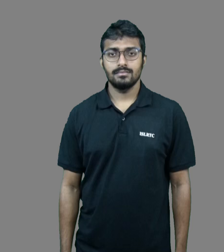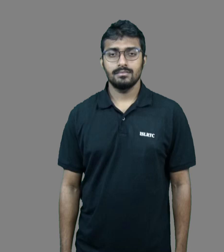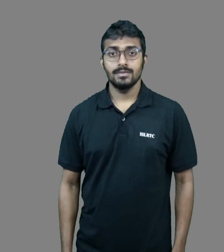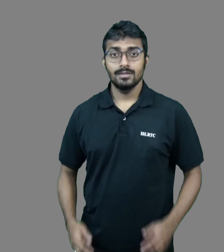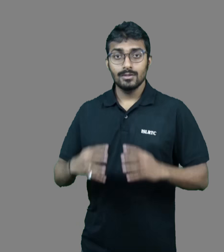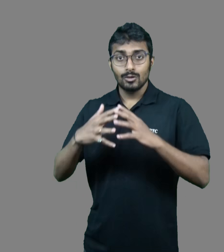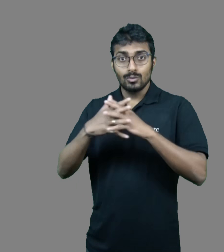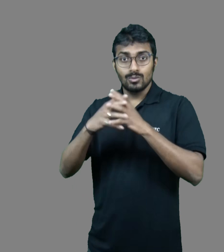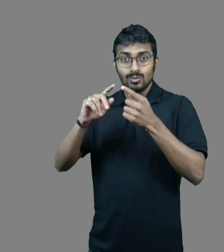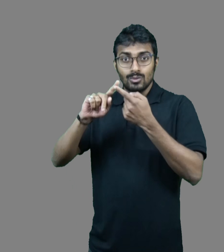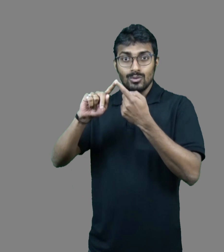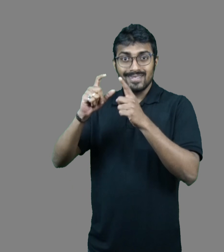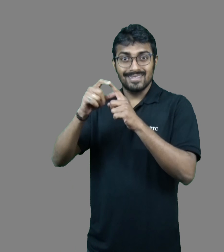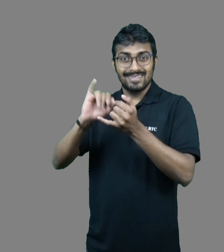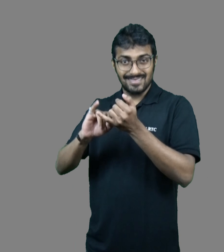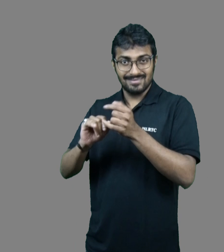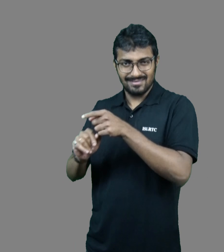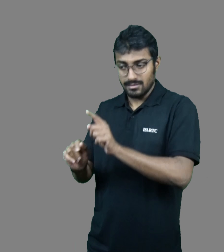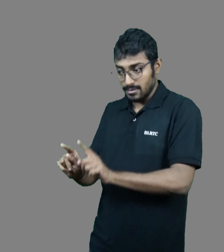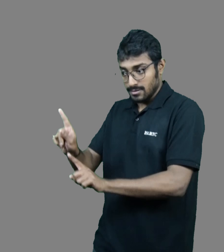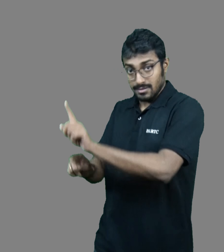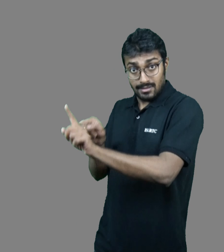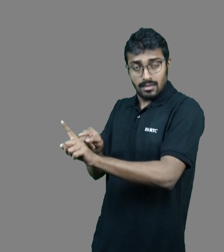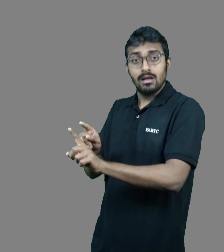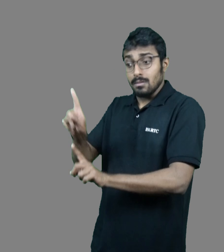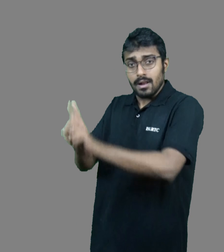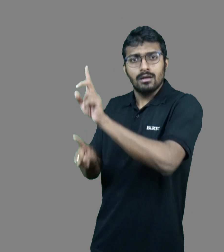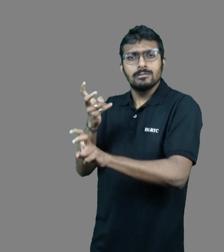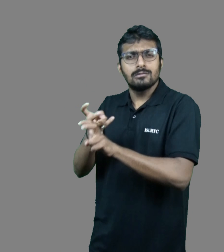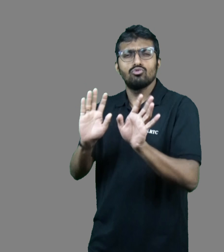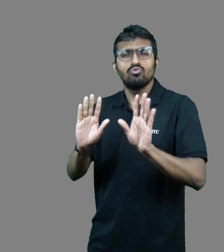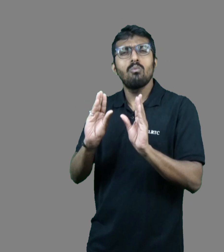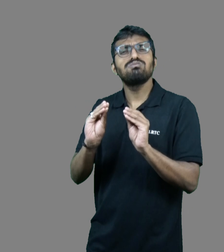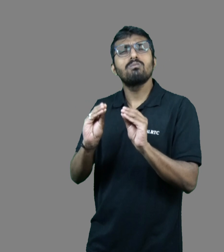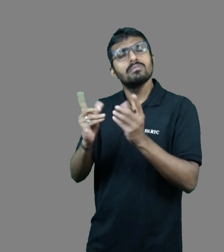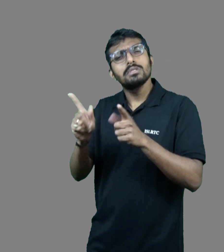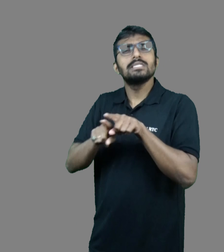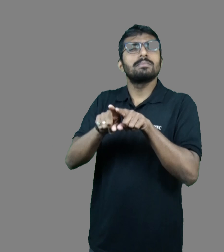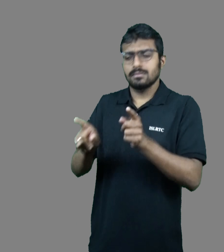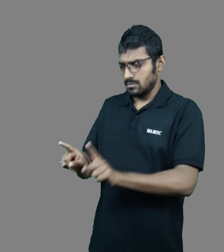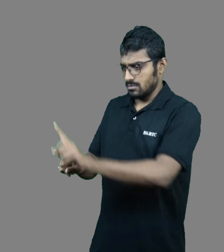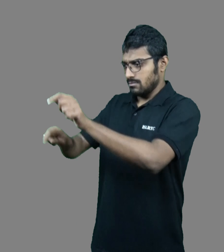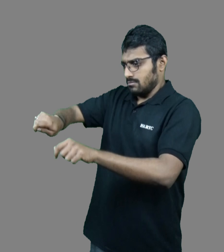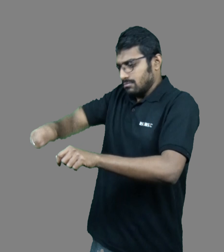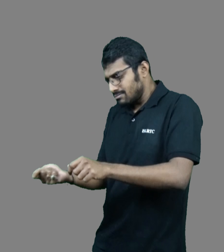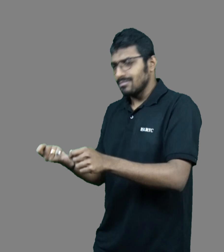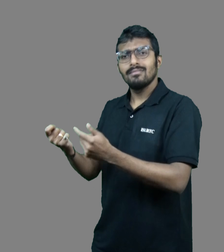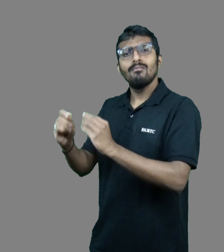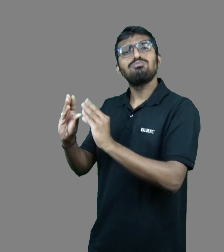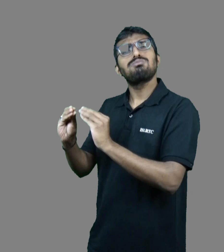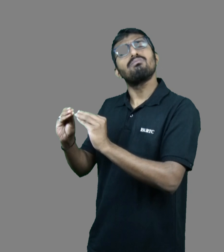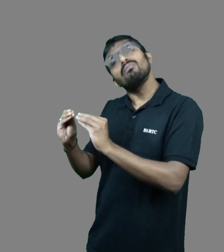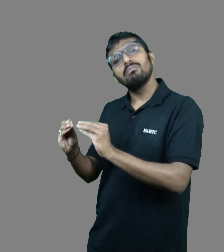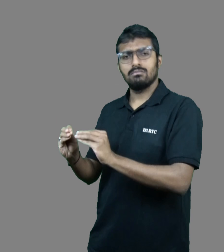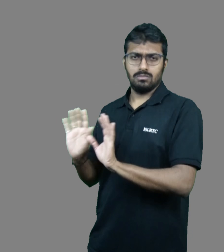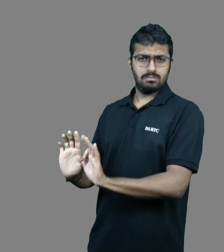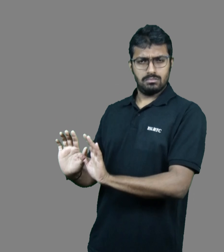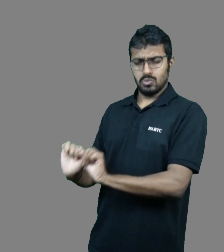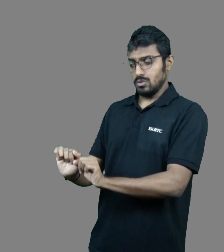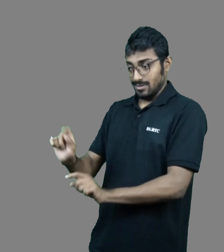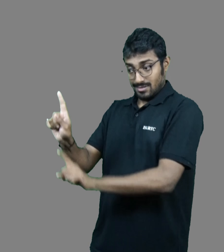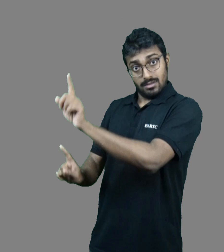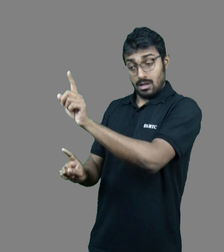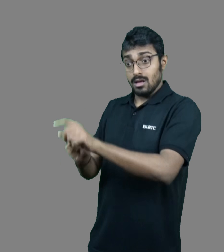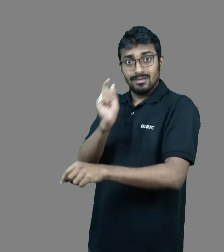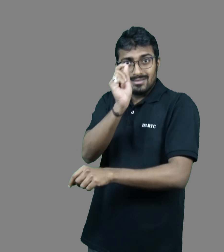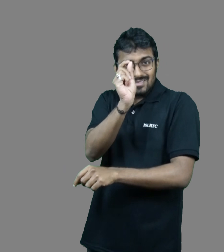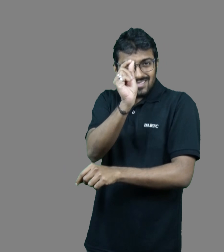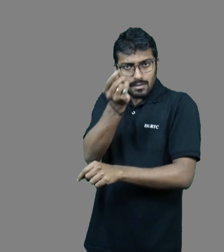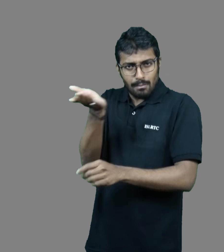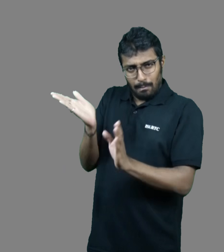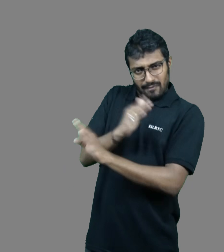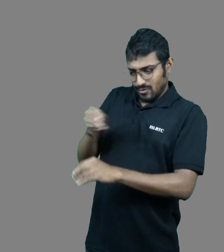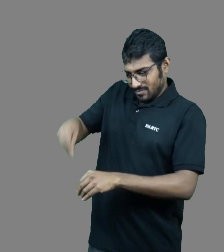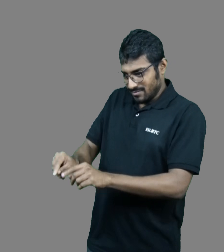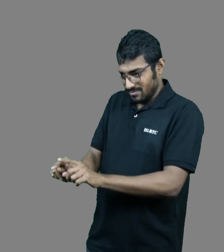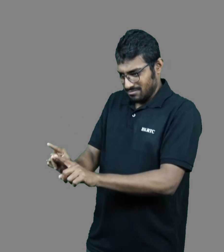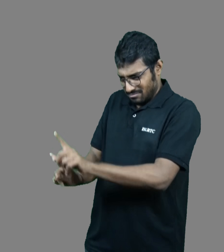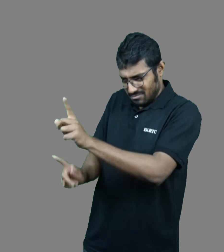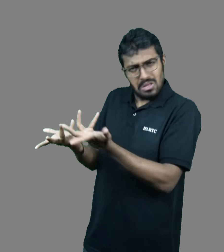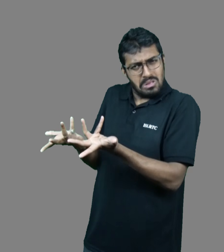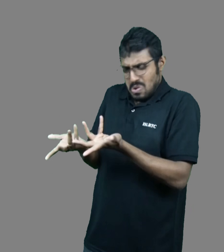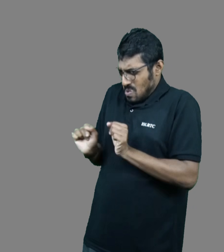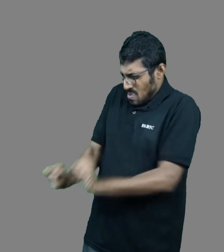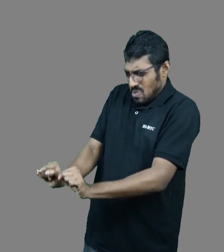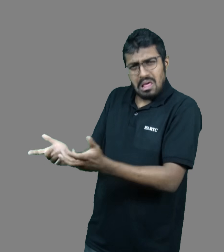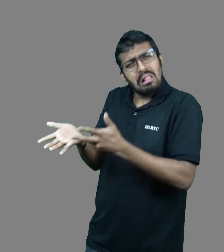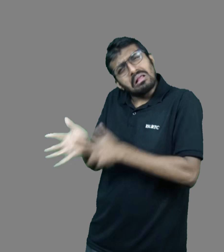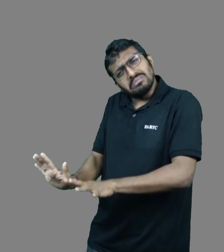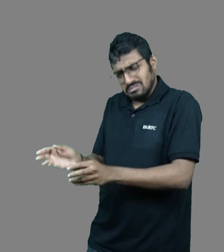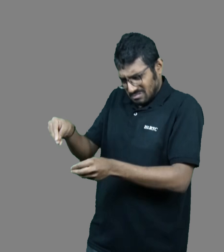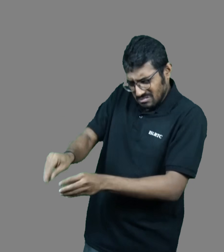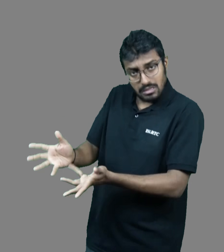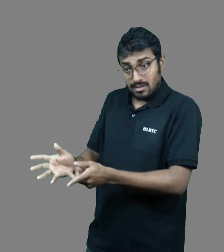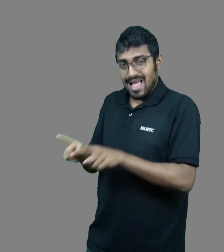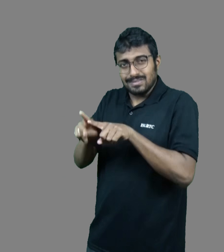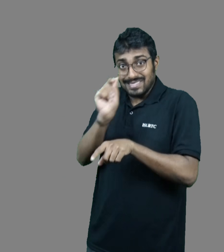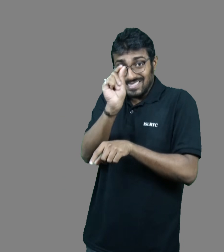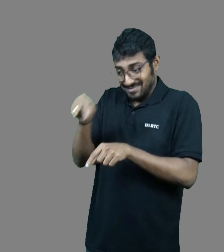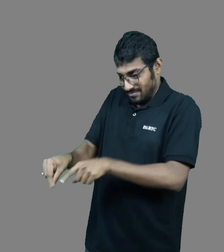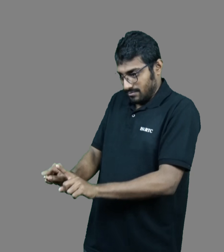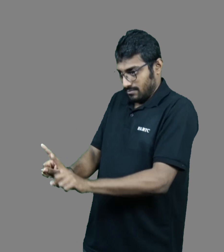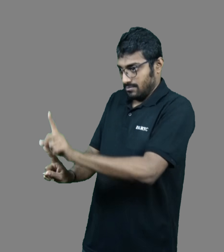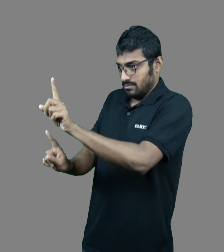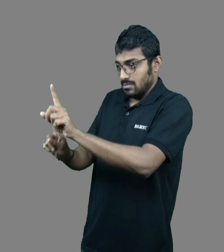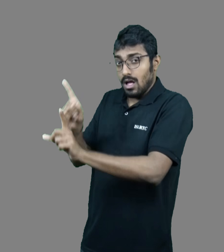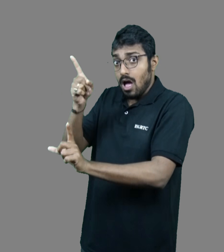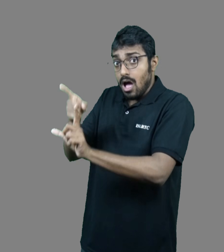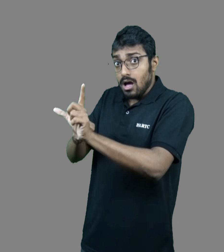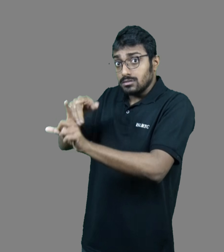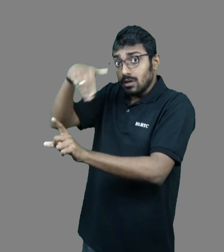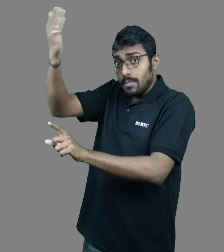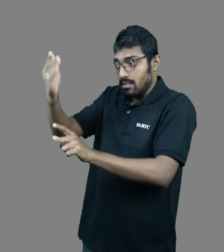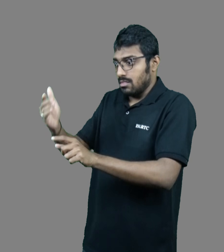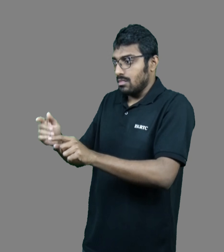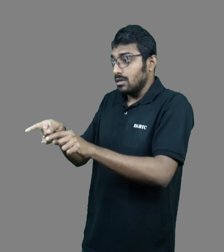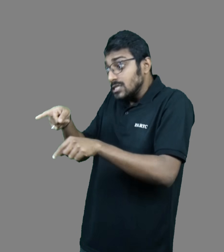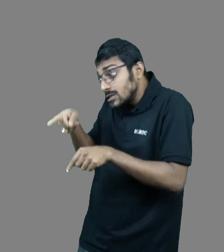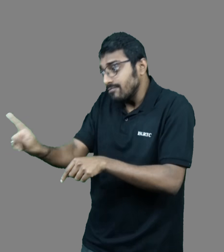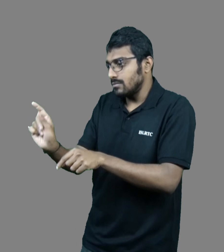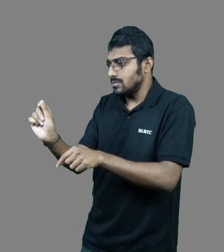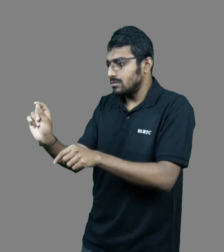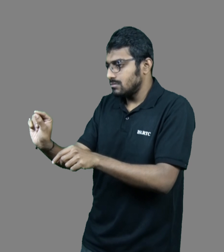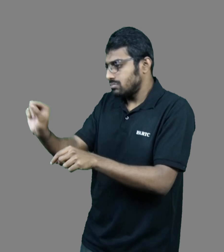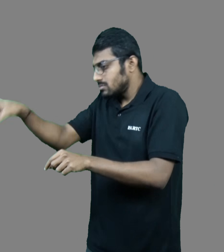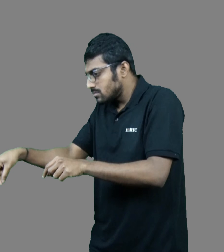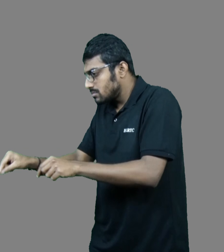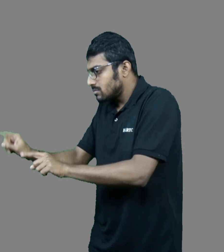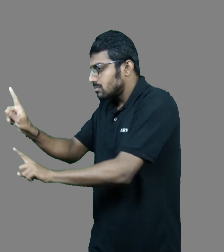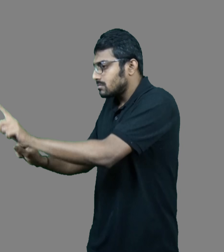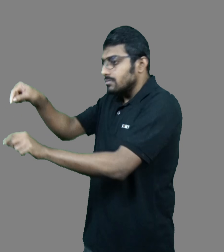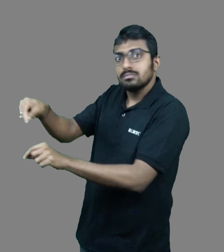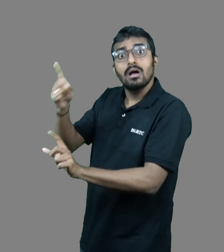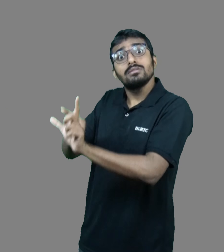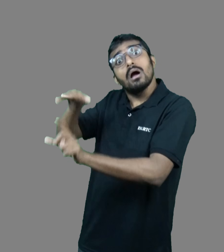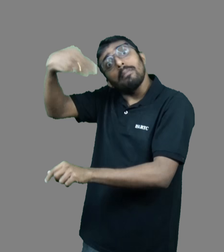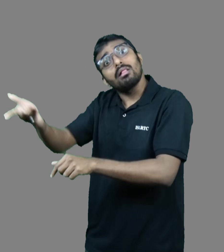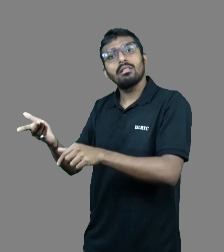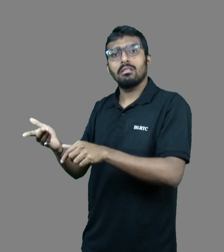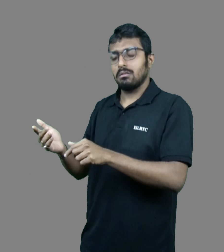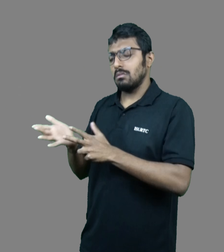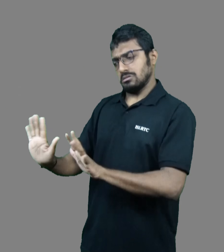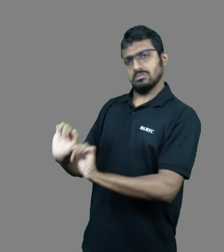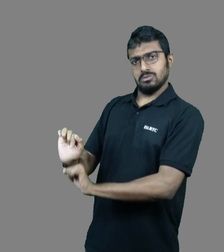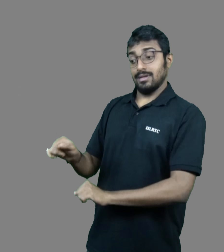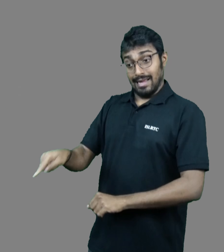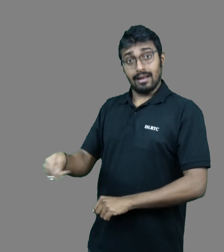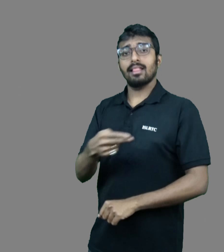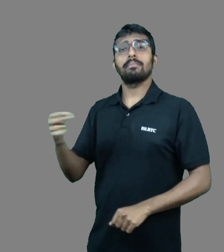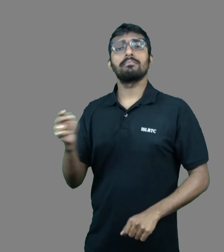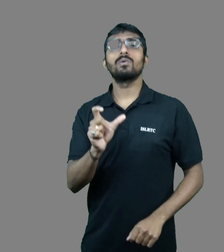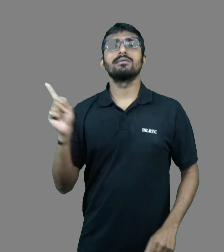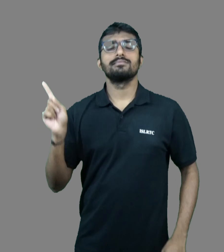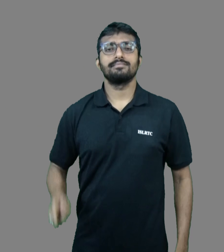Herbaceous